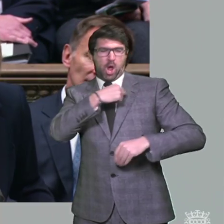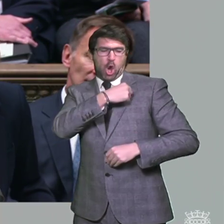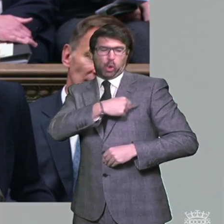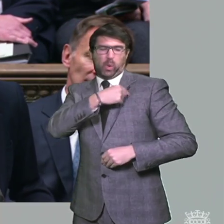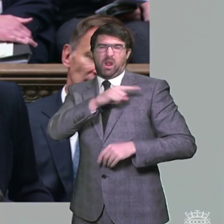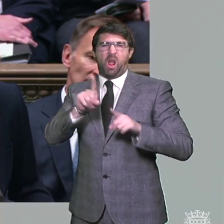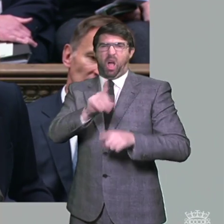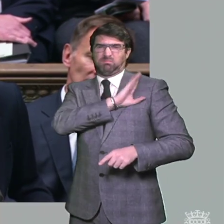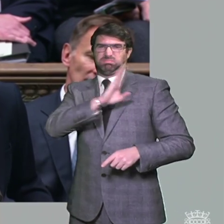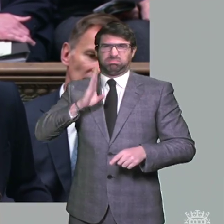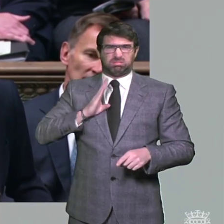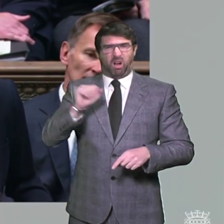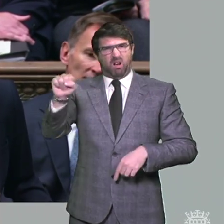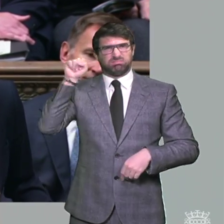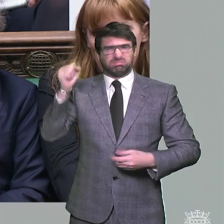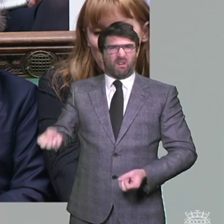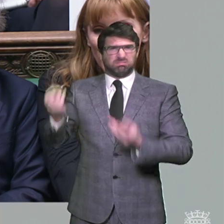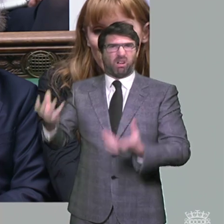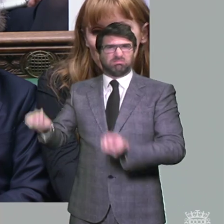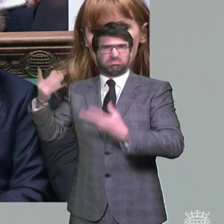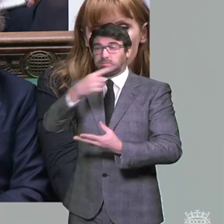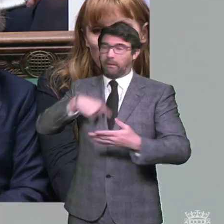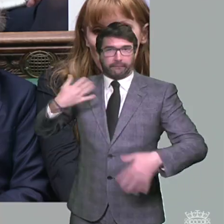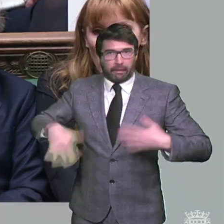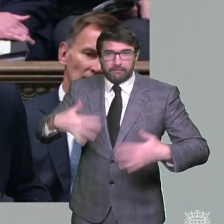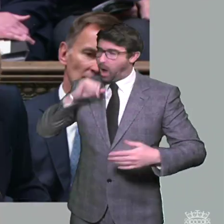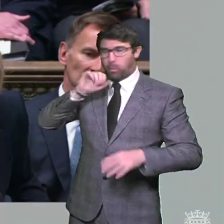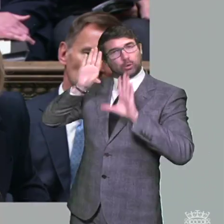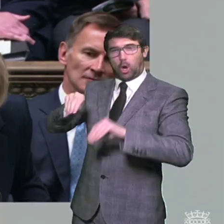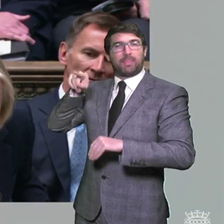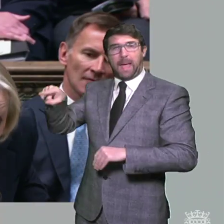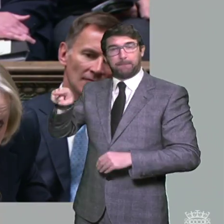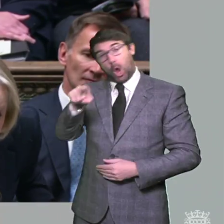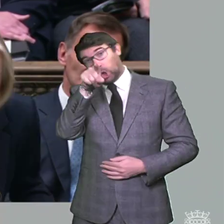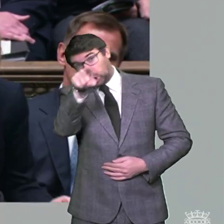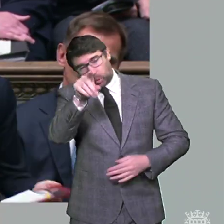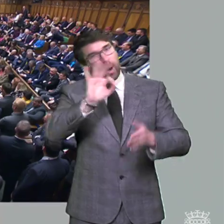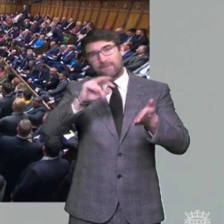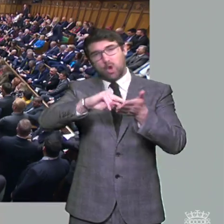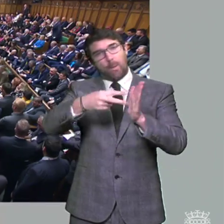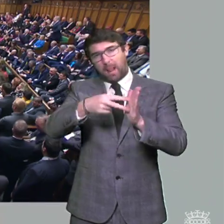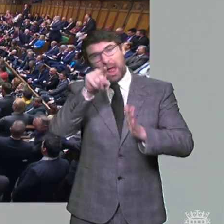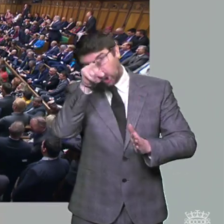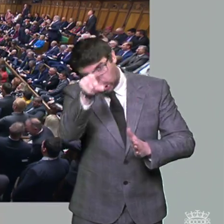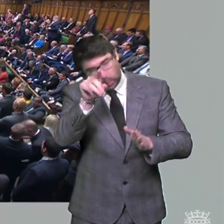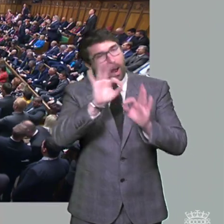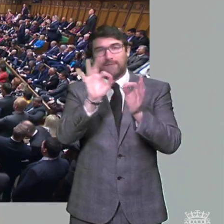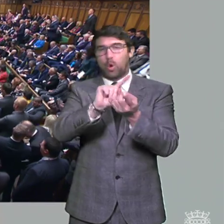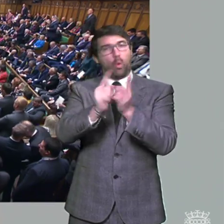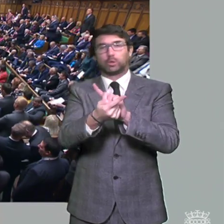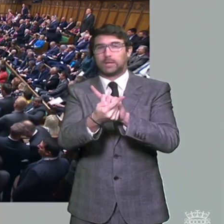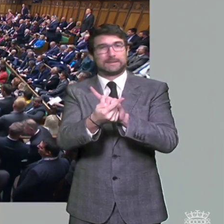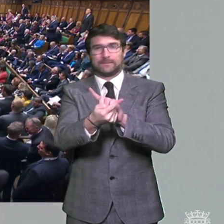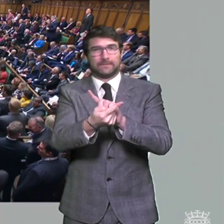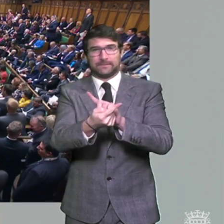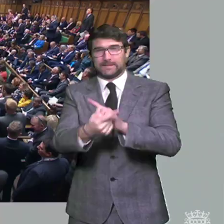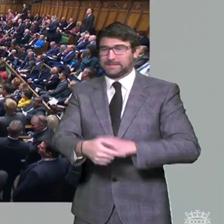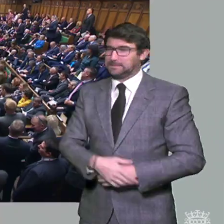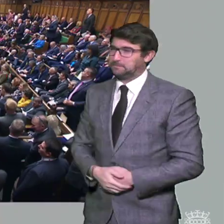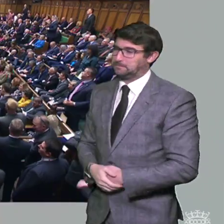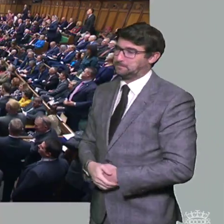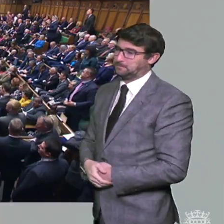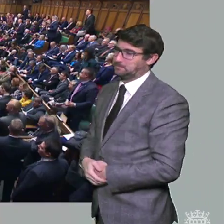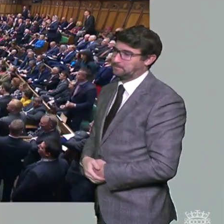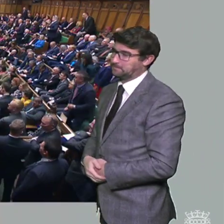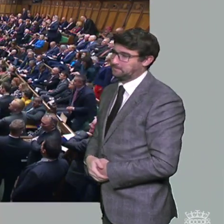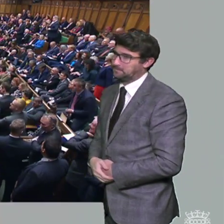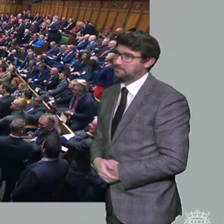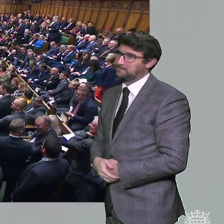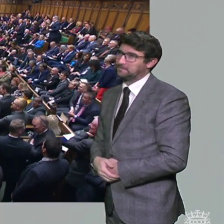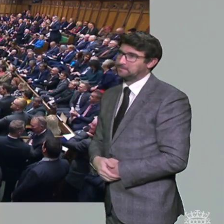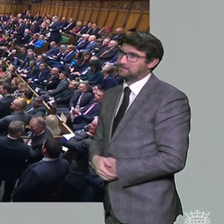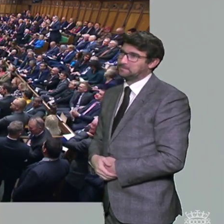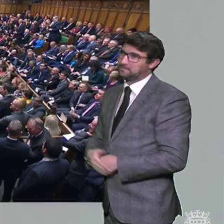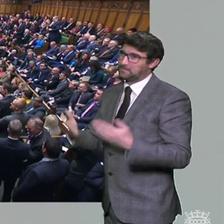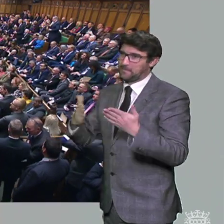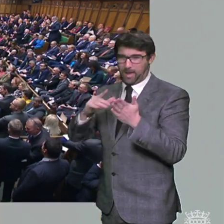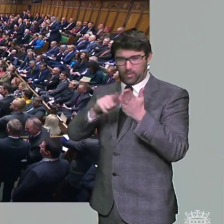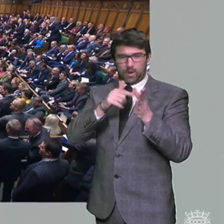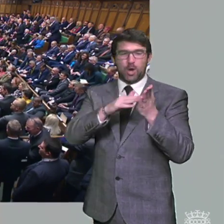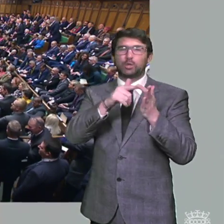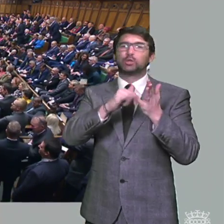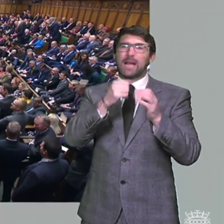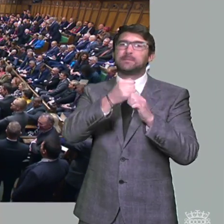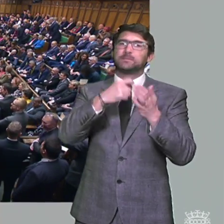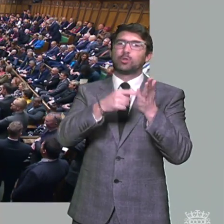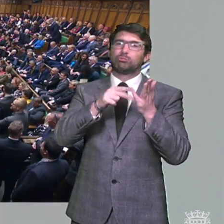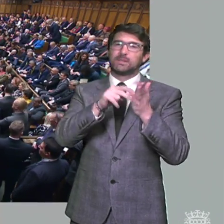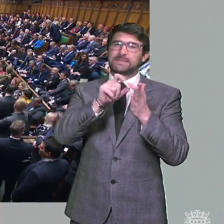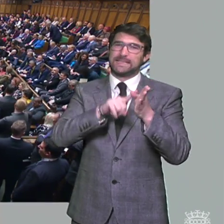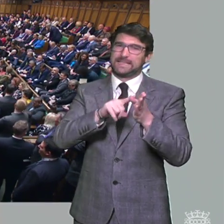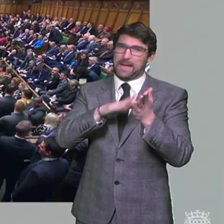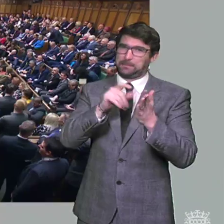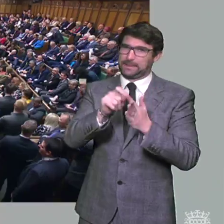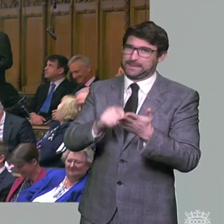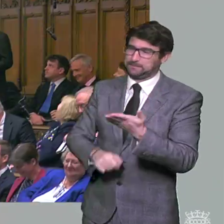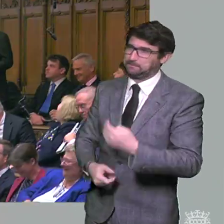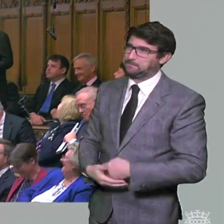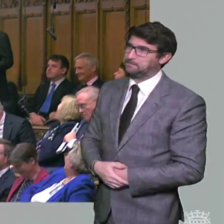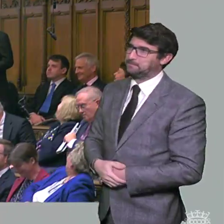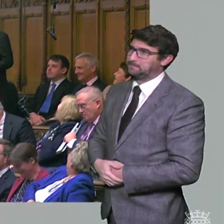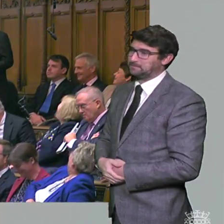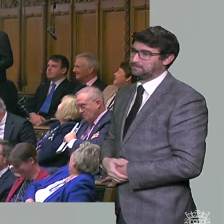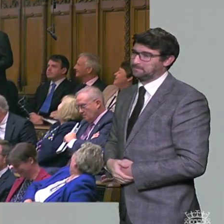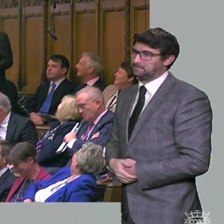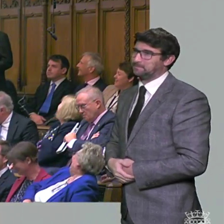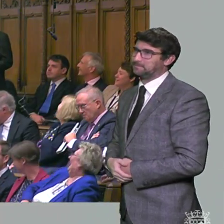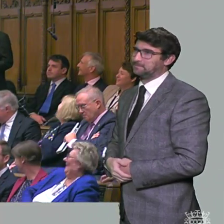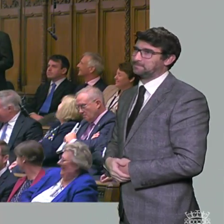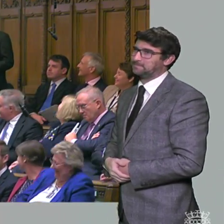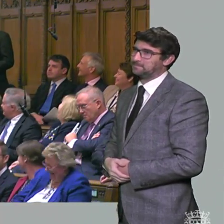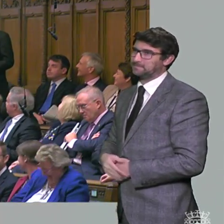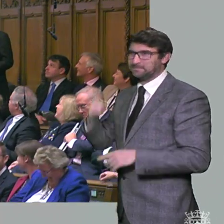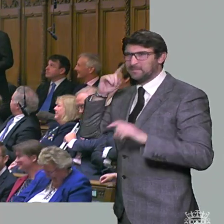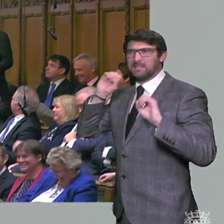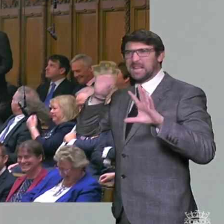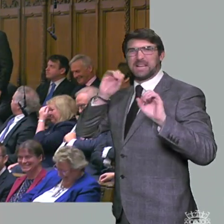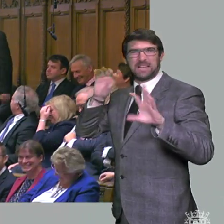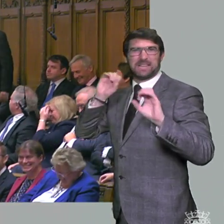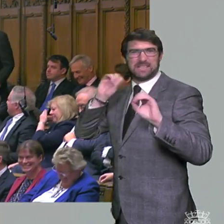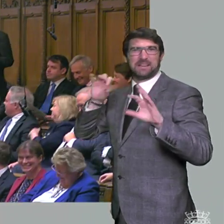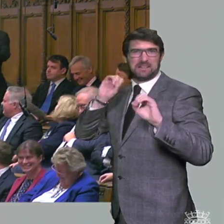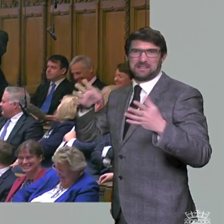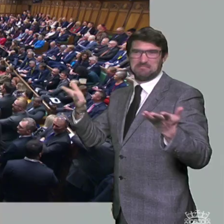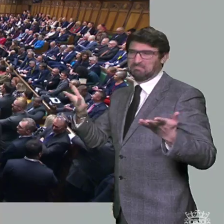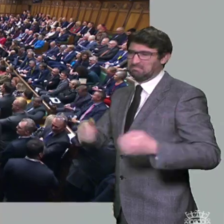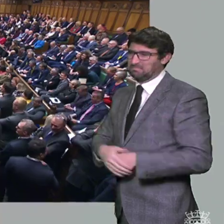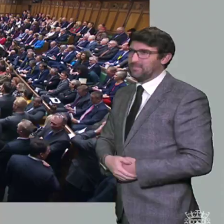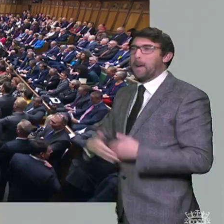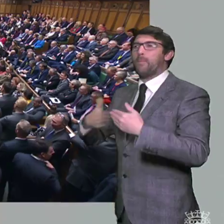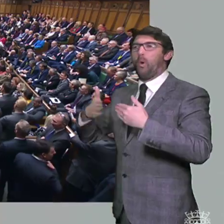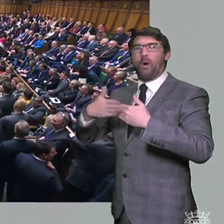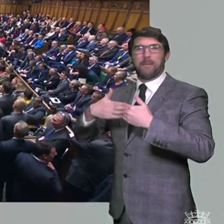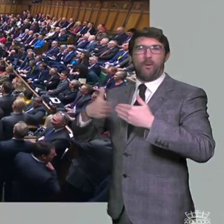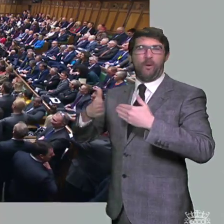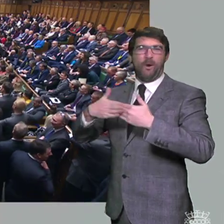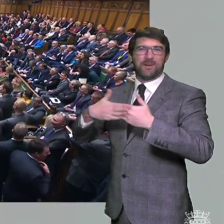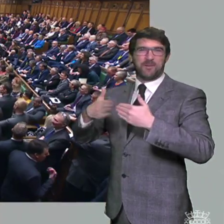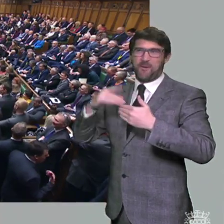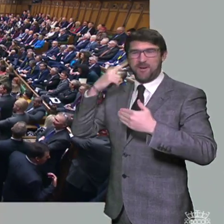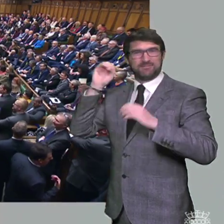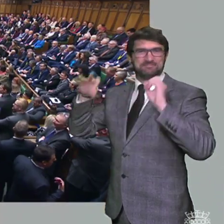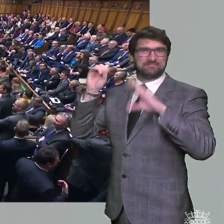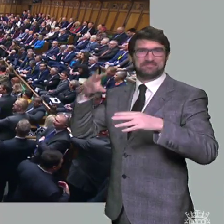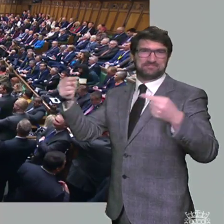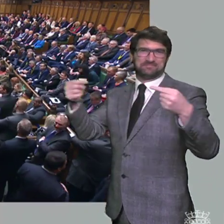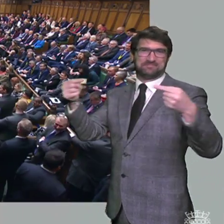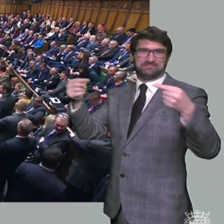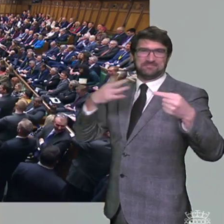The right honourable and learned Gentleman has no idea.